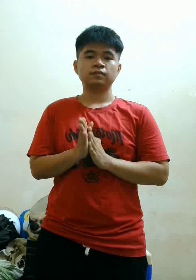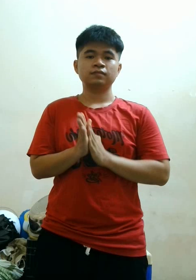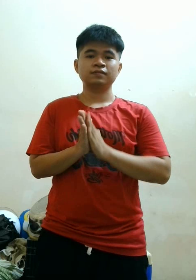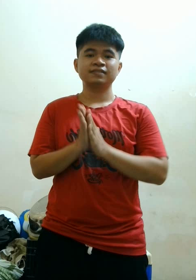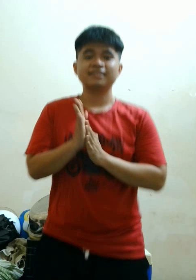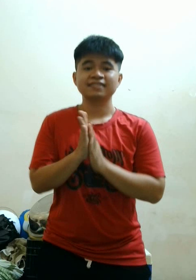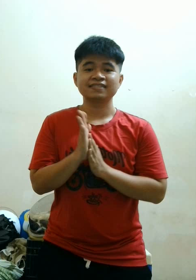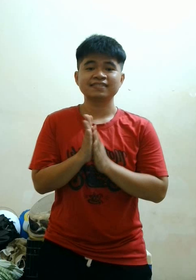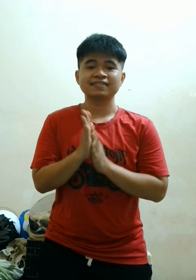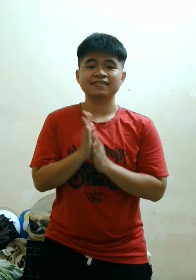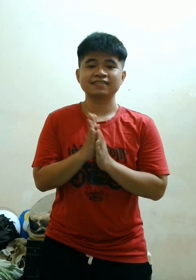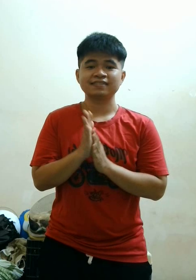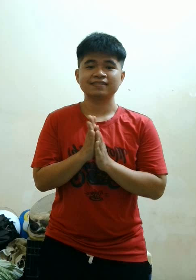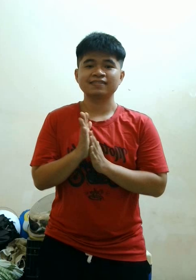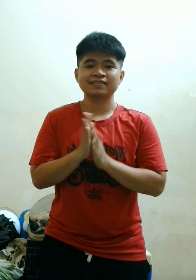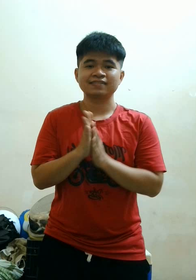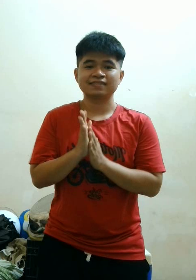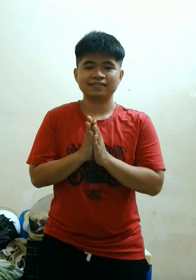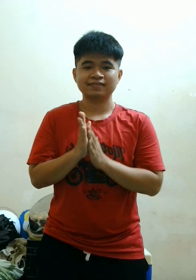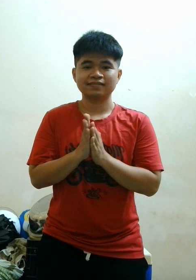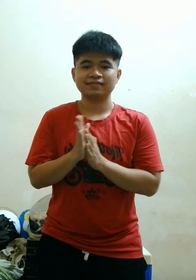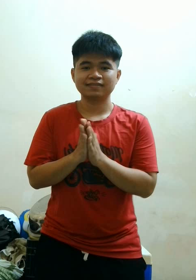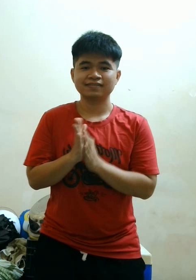hung thu